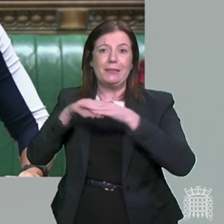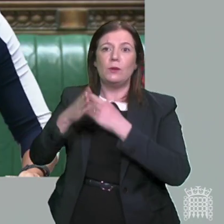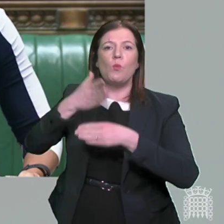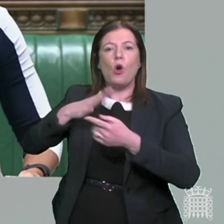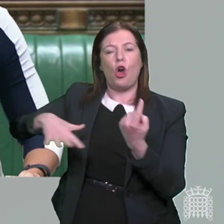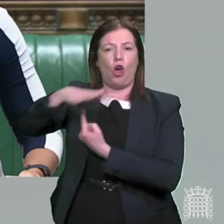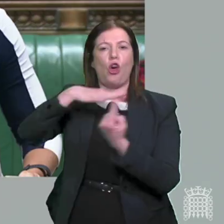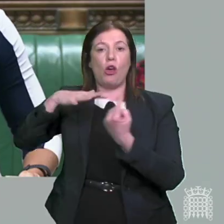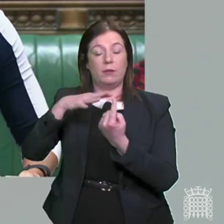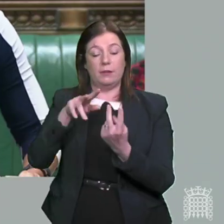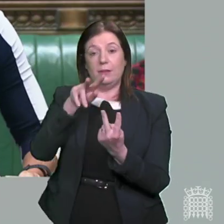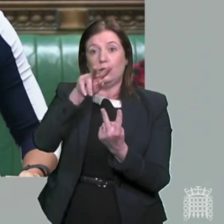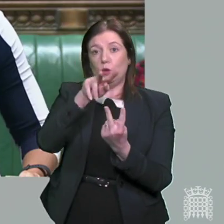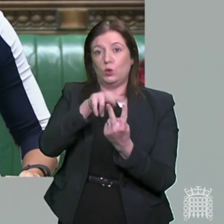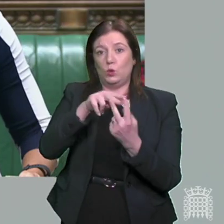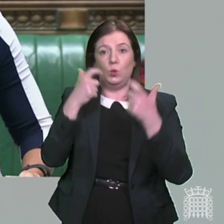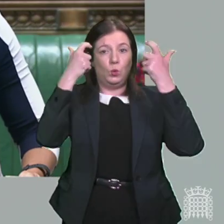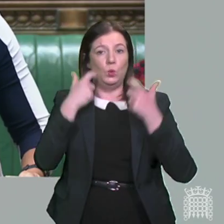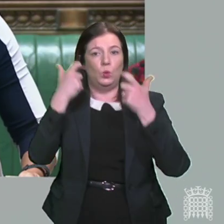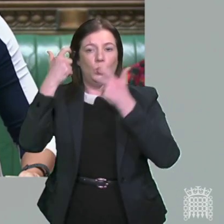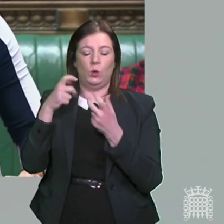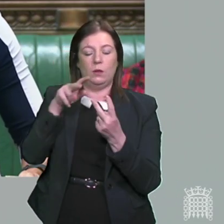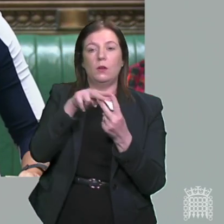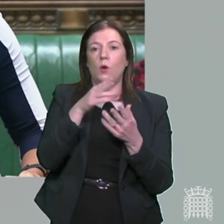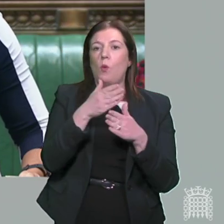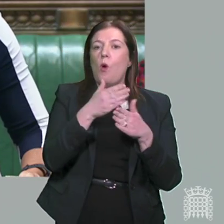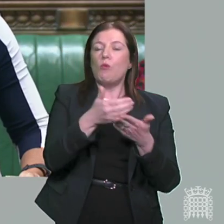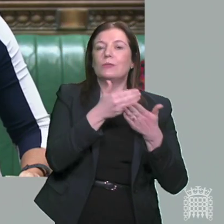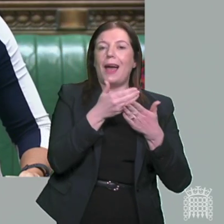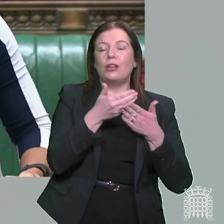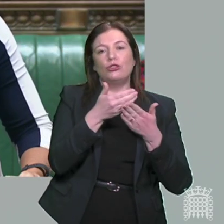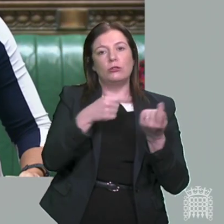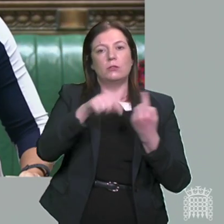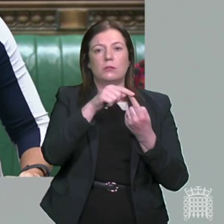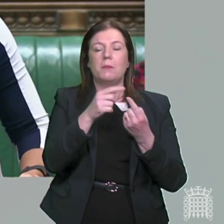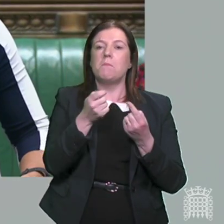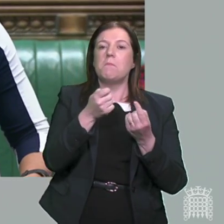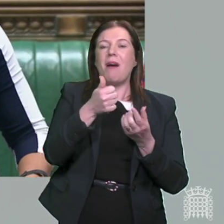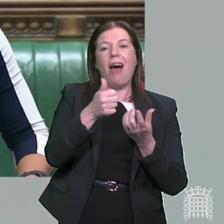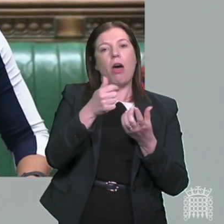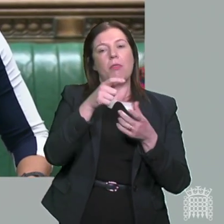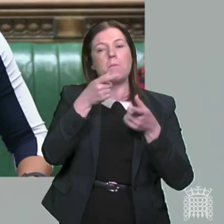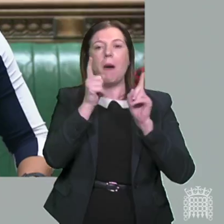That includes taking forward two legislative measures as part of the Worker Protection Bill, introduced by the honourable Member for Bath.